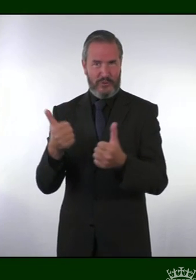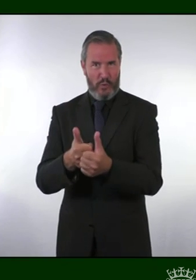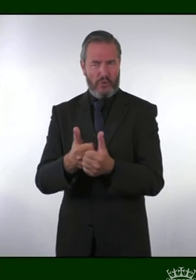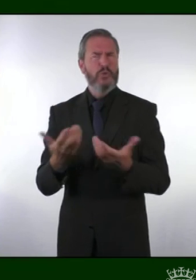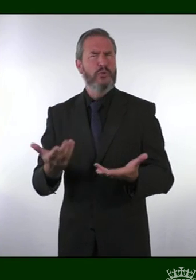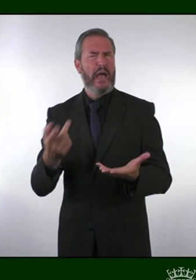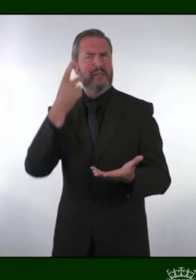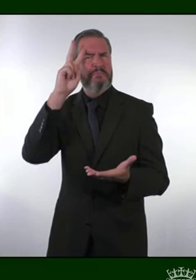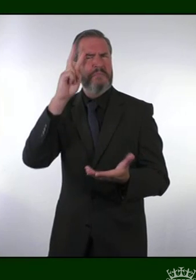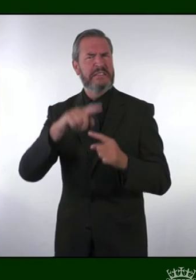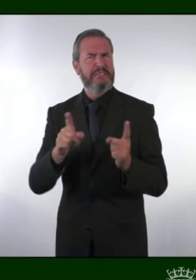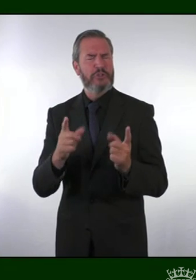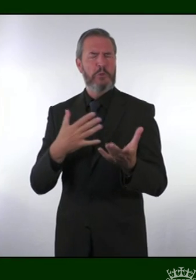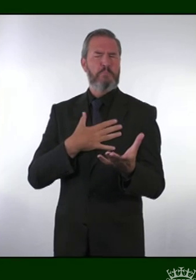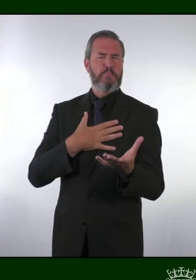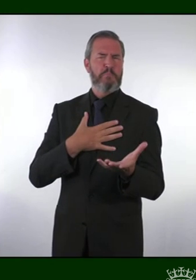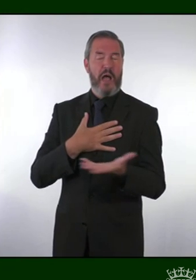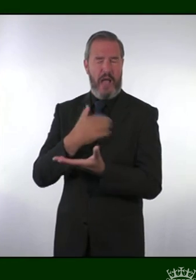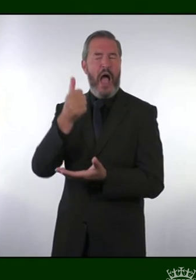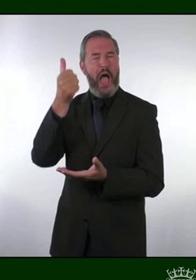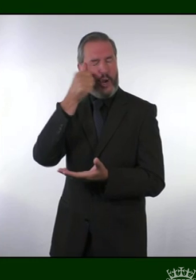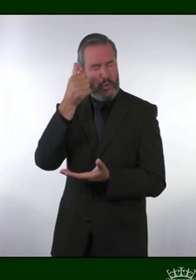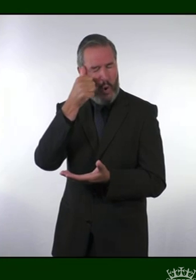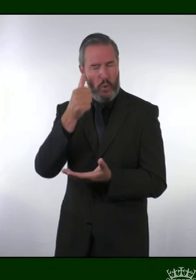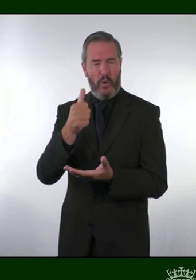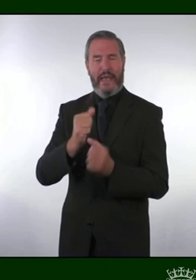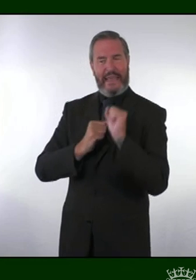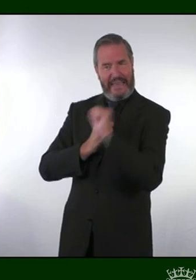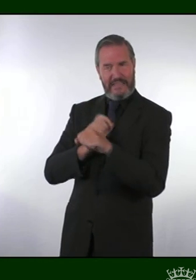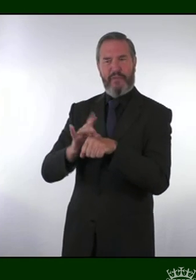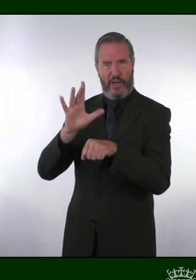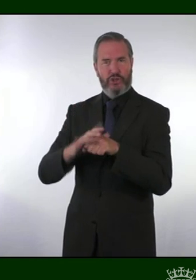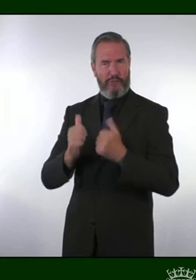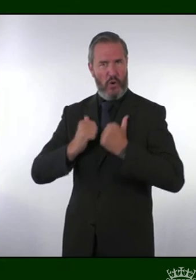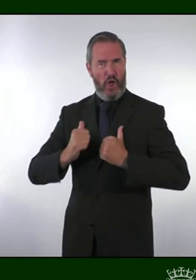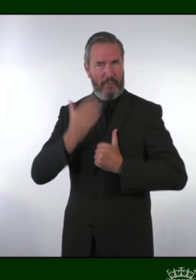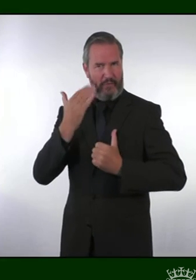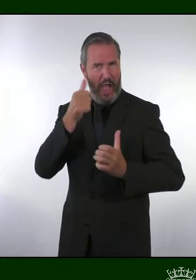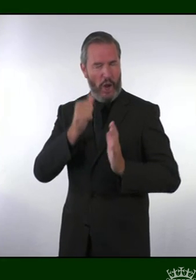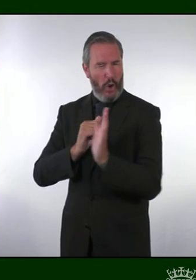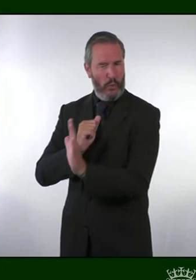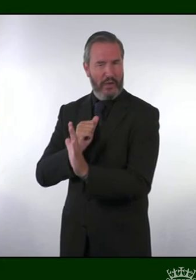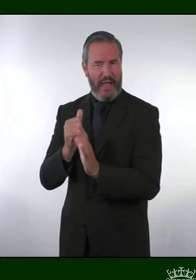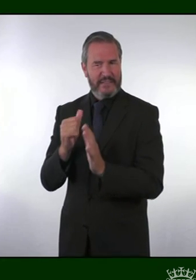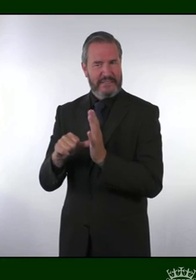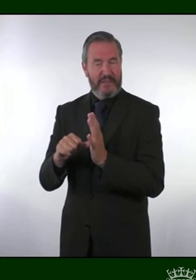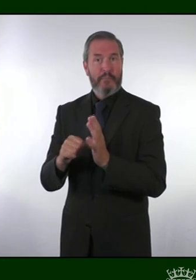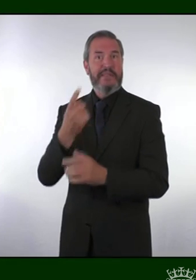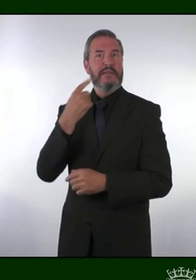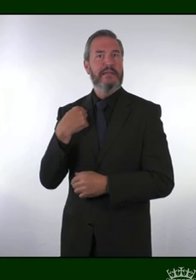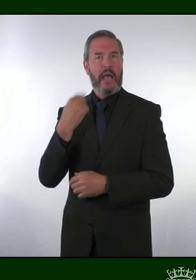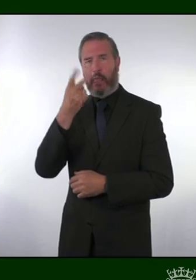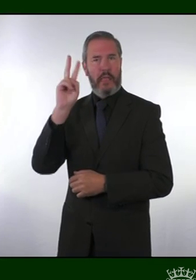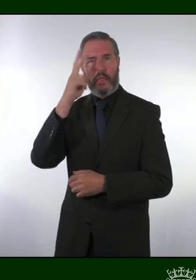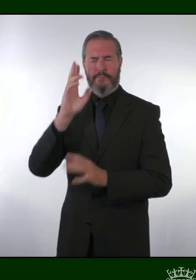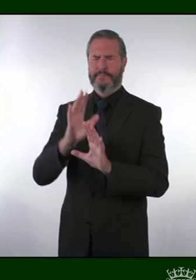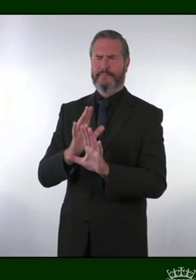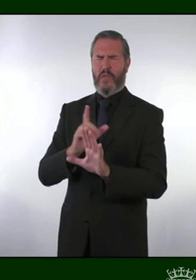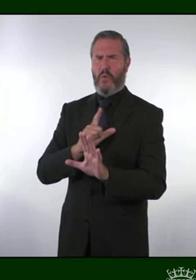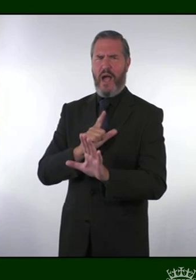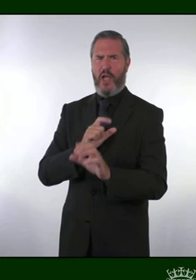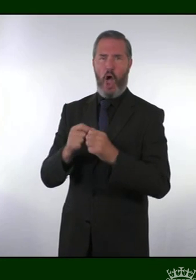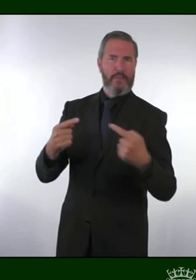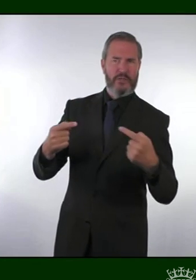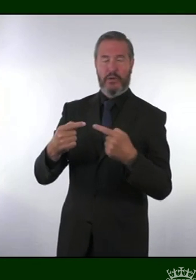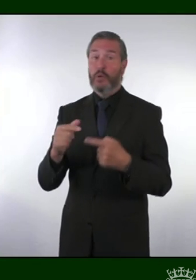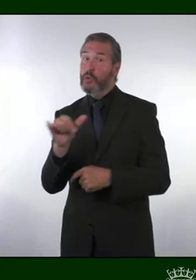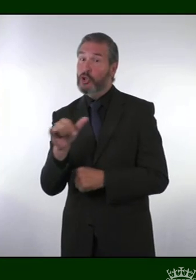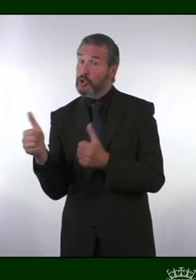Today—as I say, I understand the constraints of the profession in which he used to work; I know how it works—he seems to be yo-yoing back into a position of opposition.